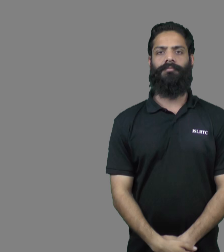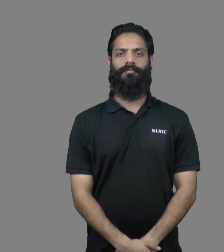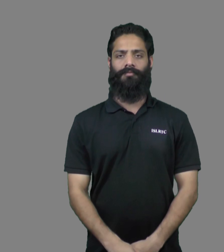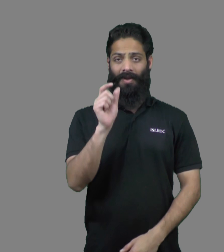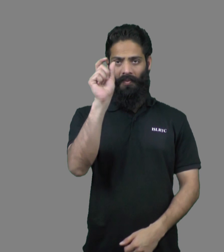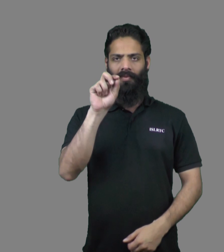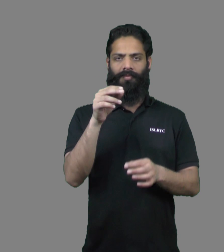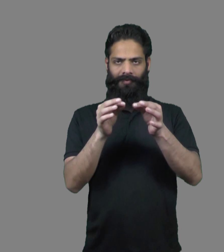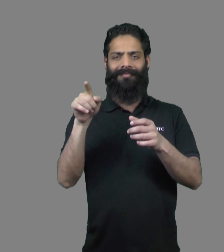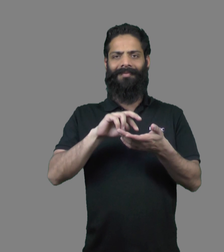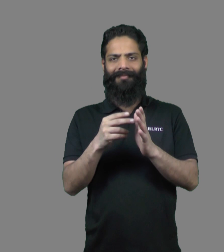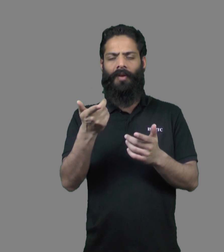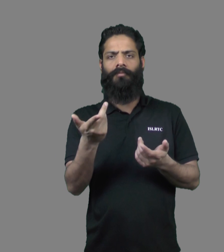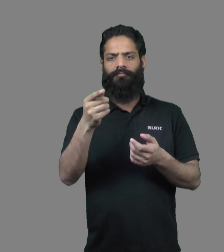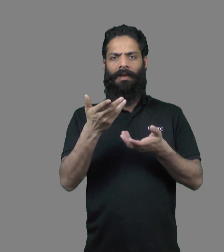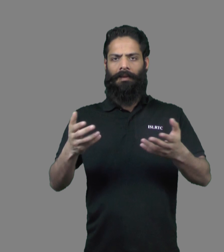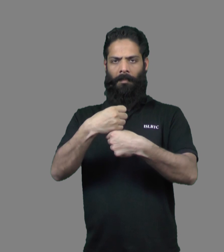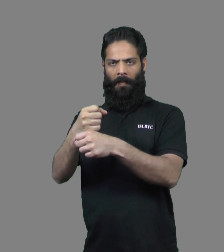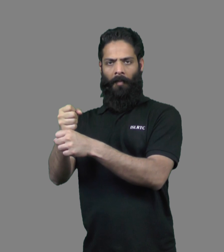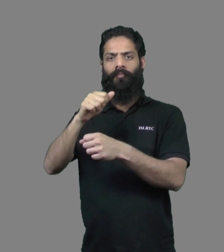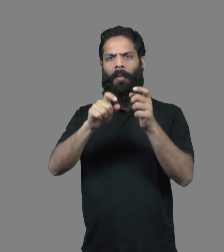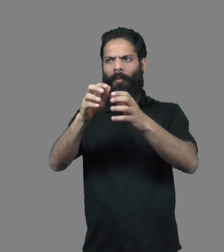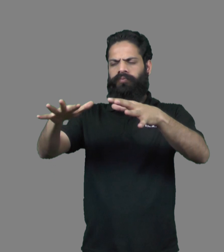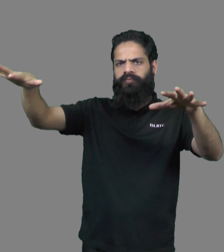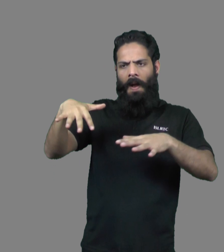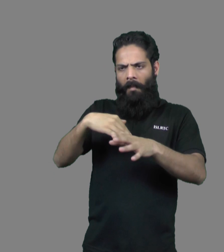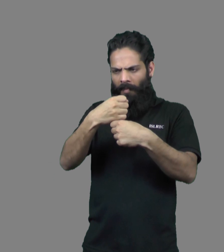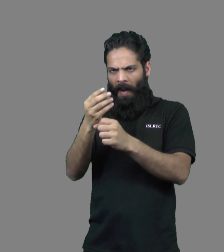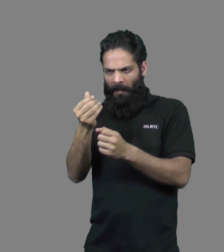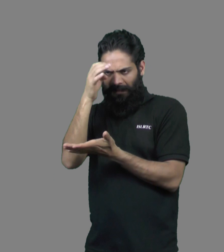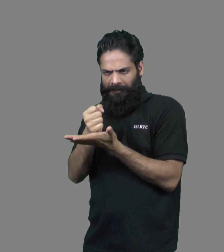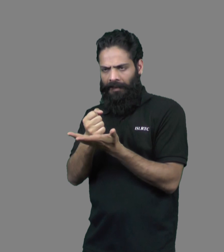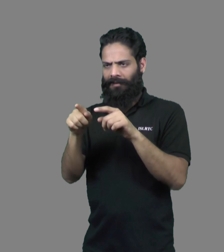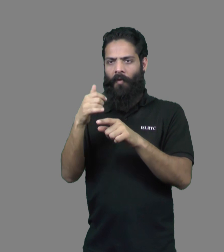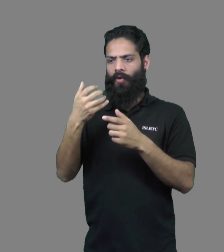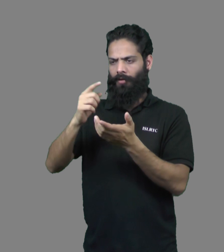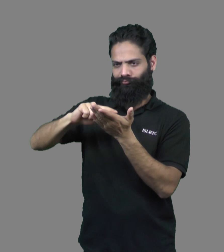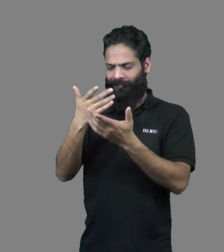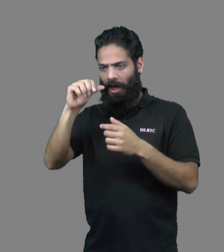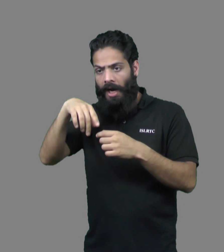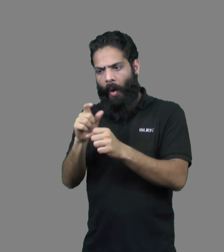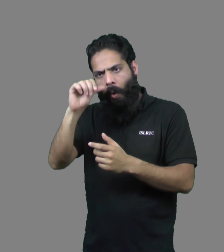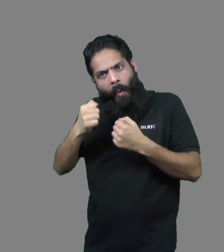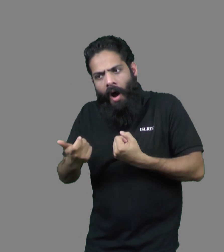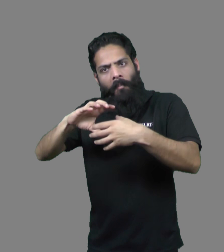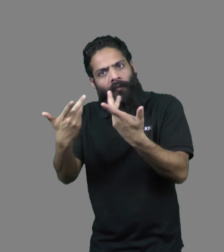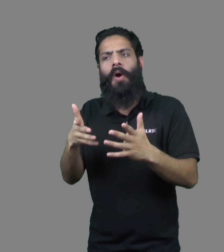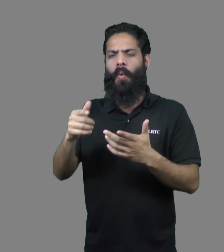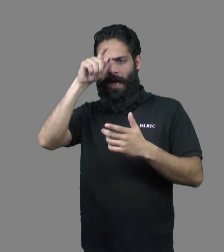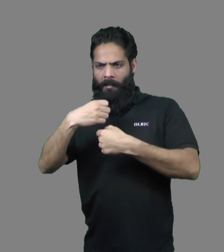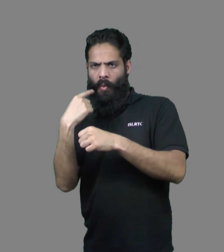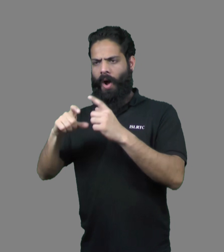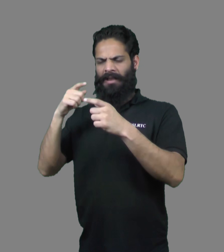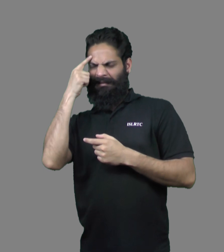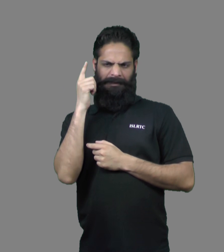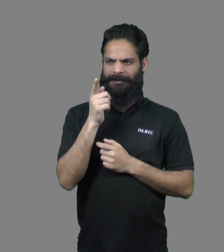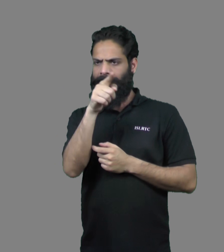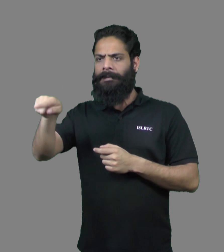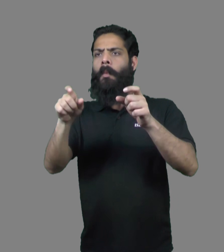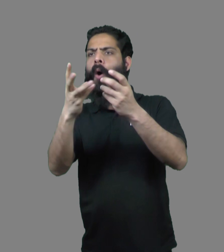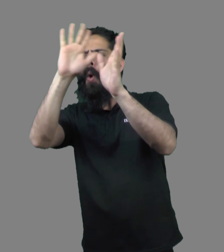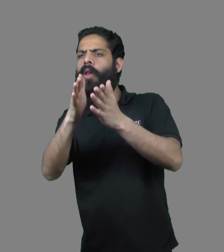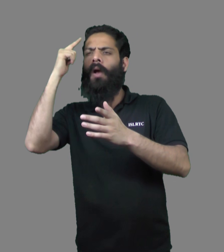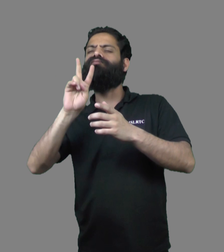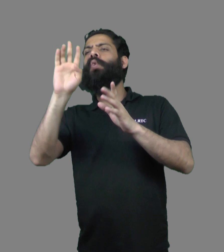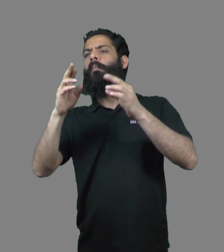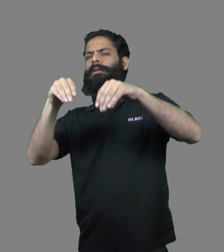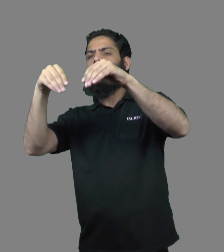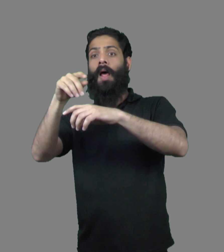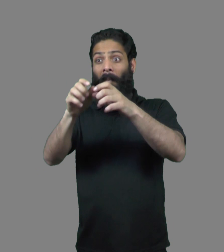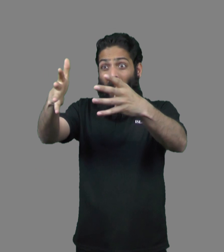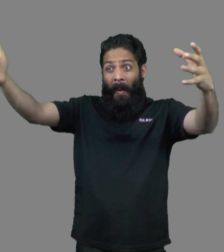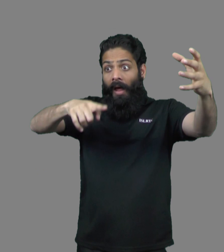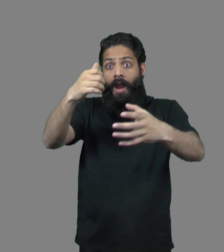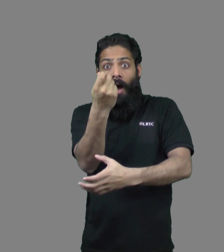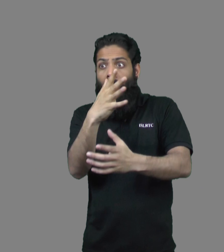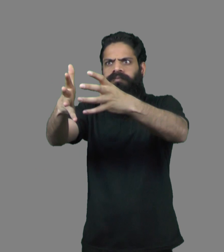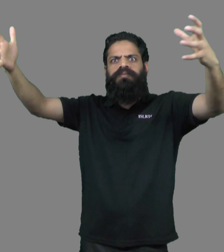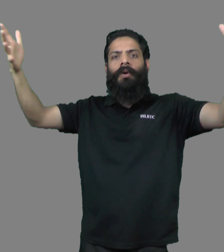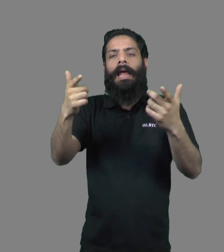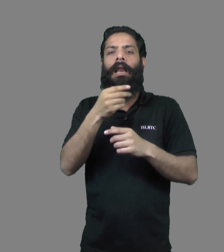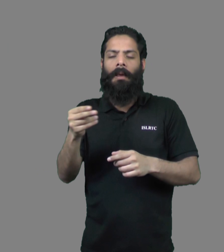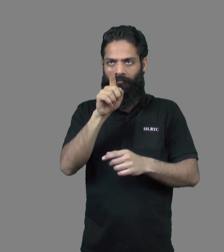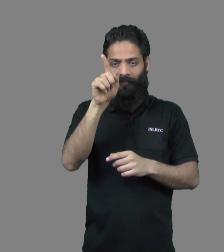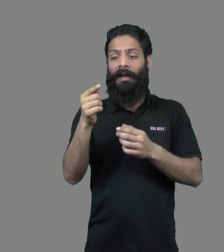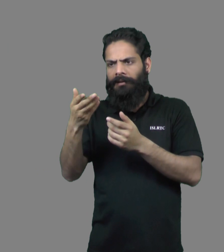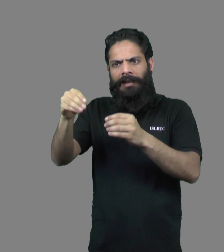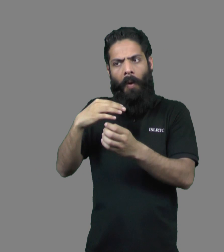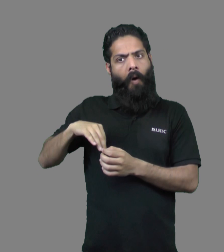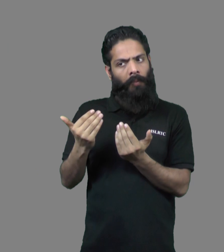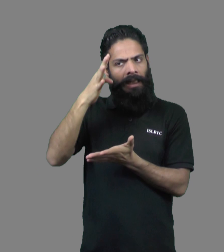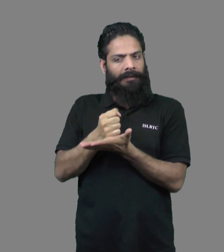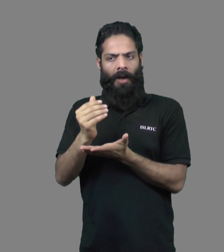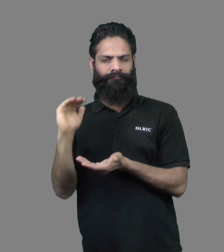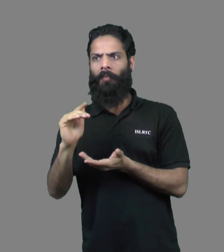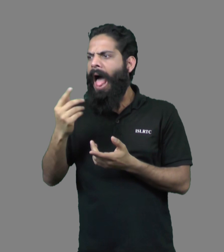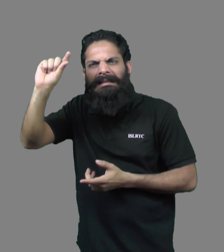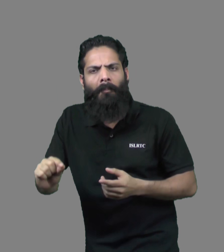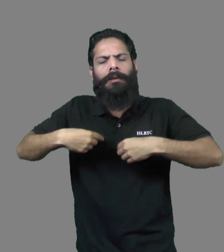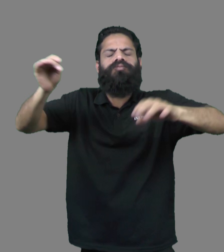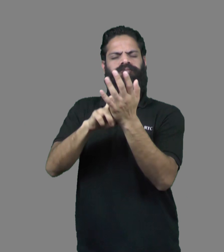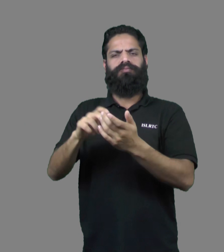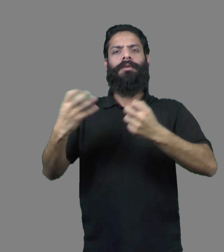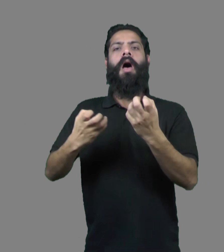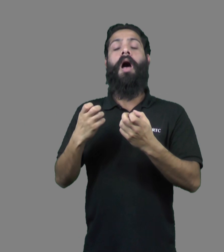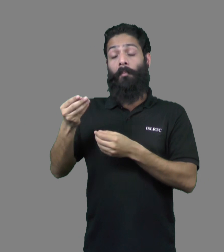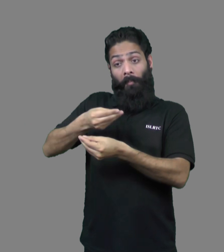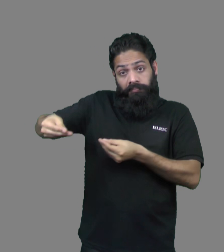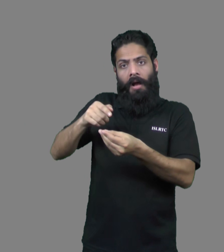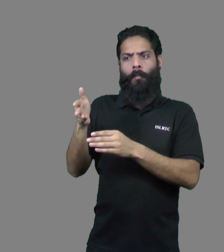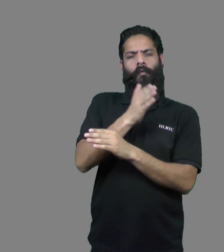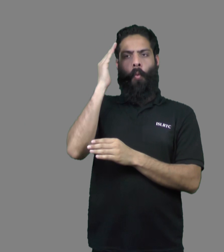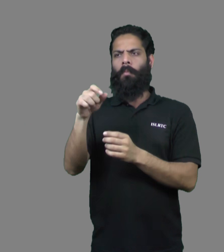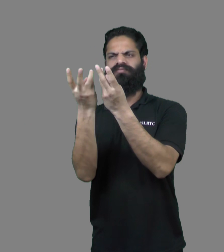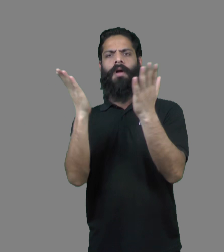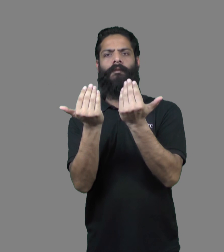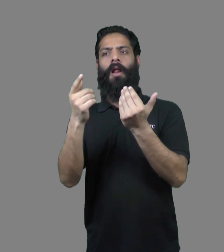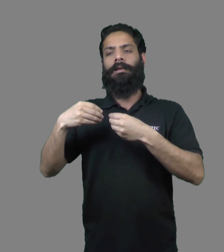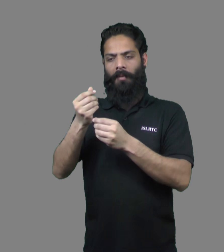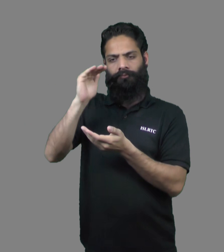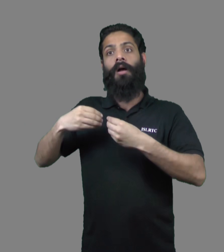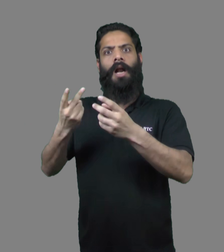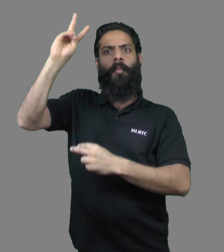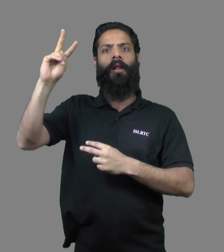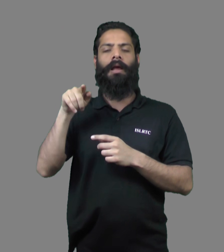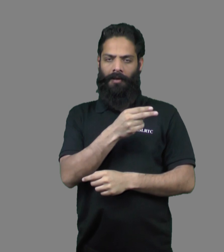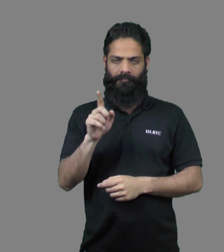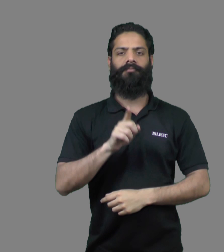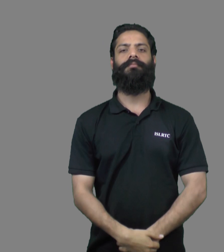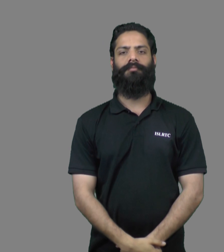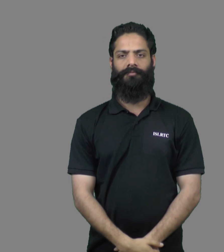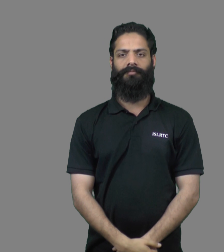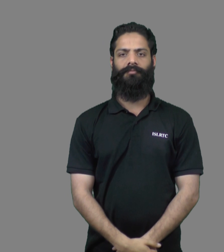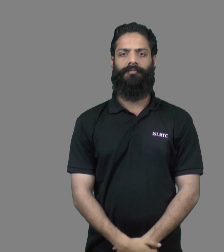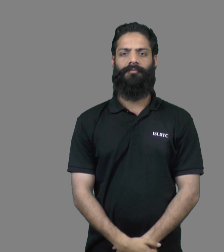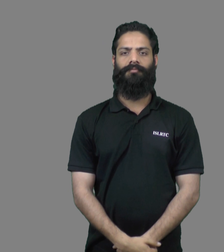Economies Of Sacle